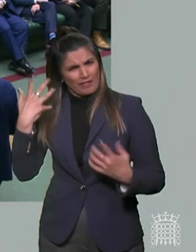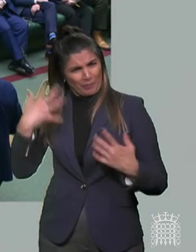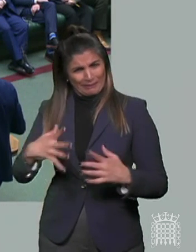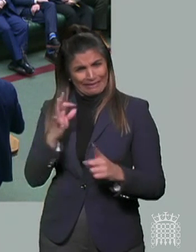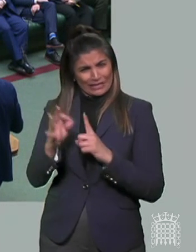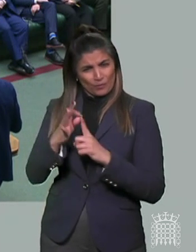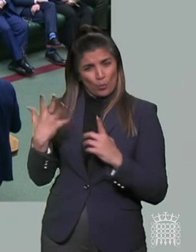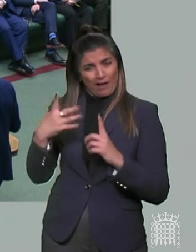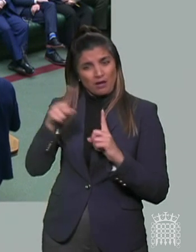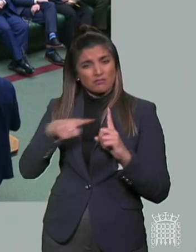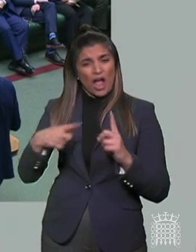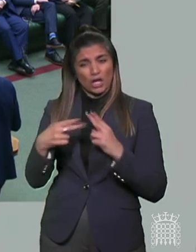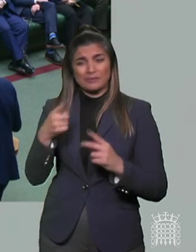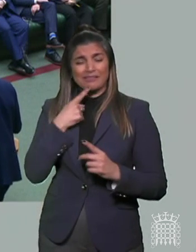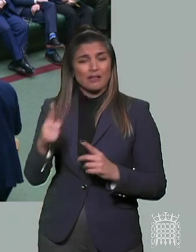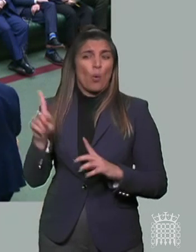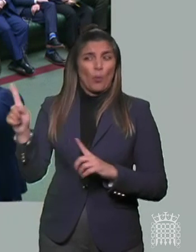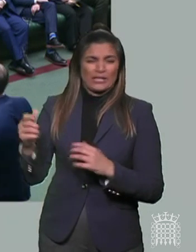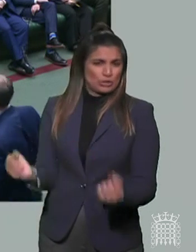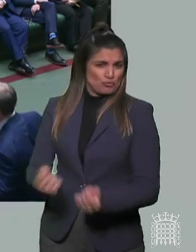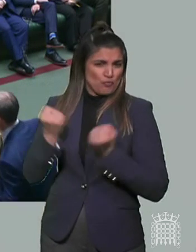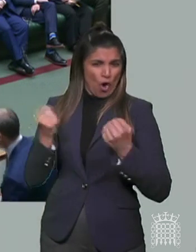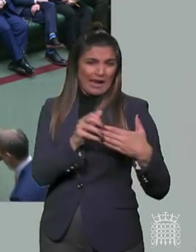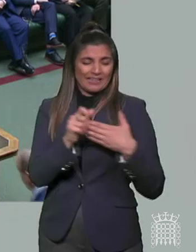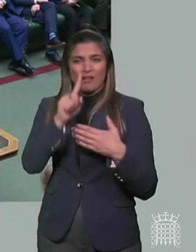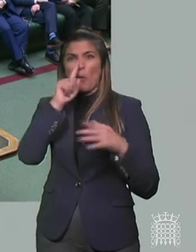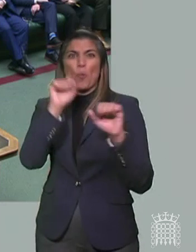That he was a very strong leader and she could not wait for him to become Prime Minister.